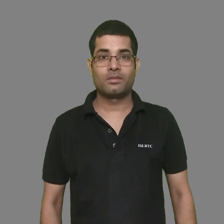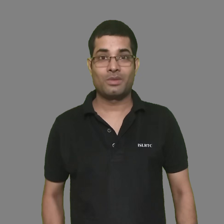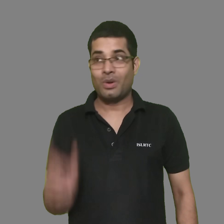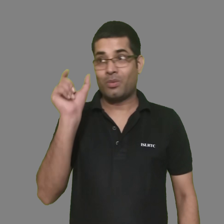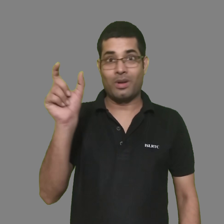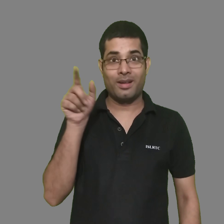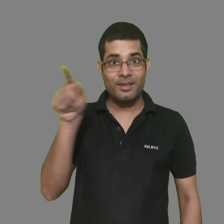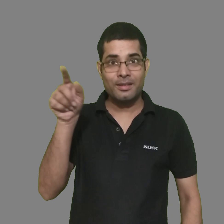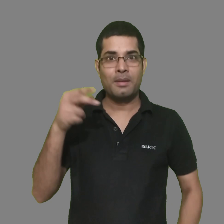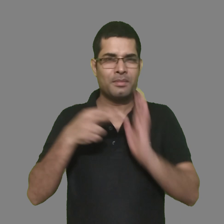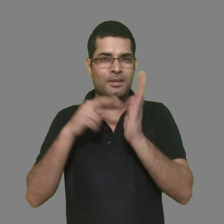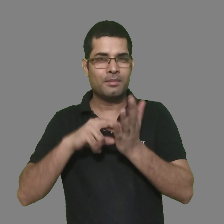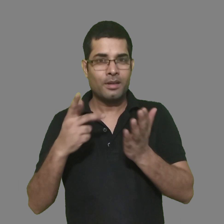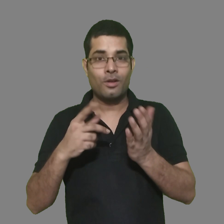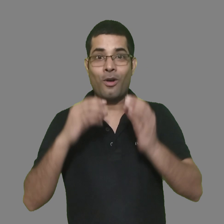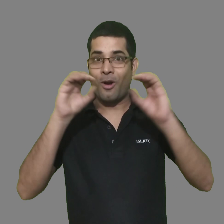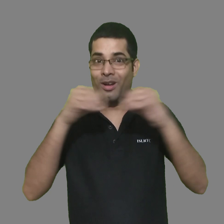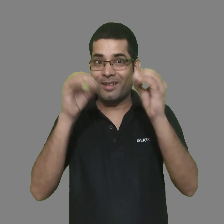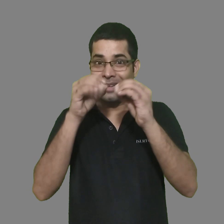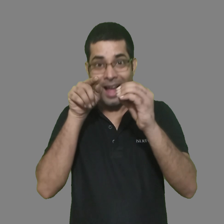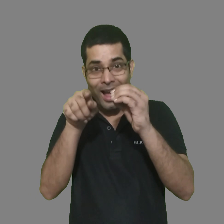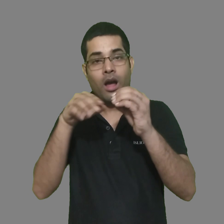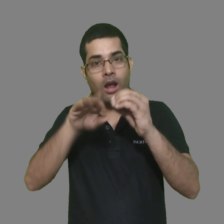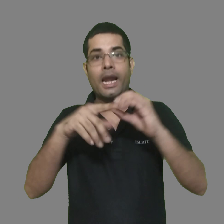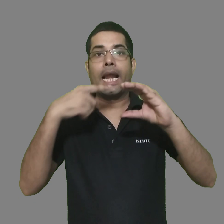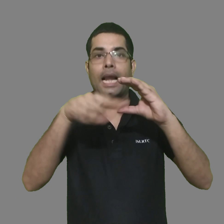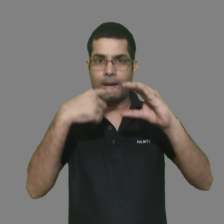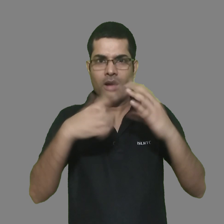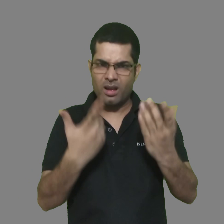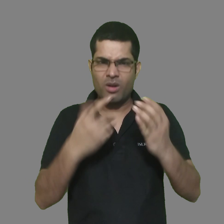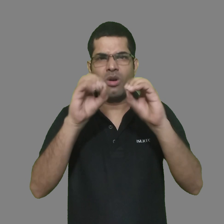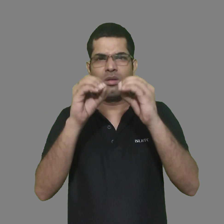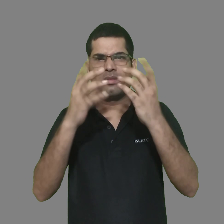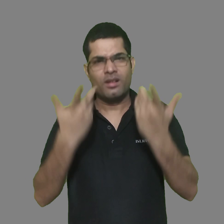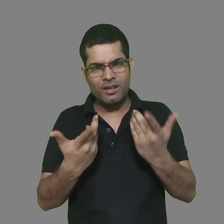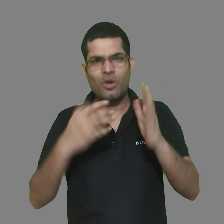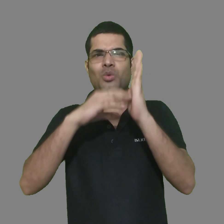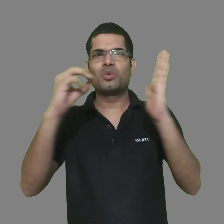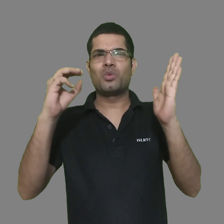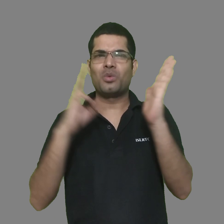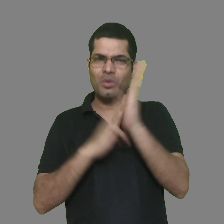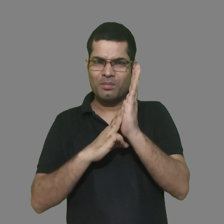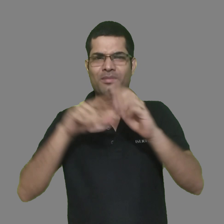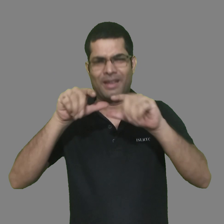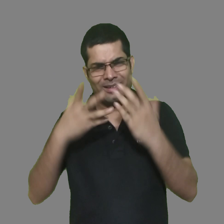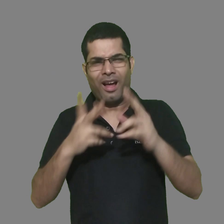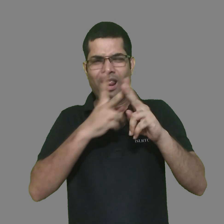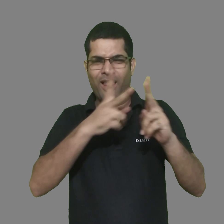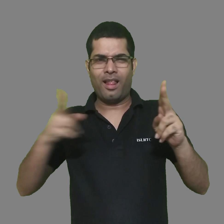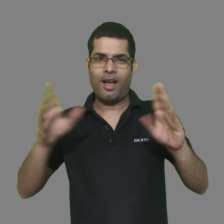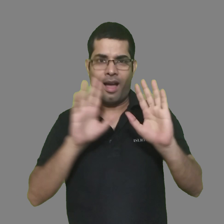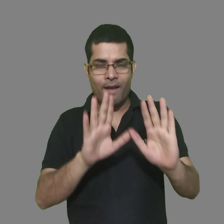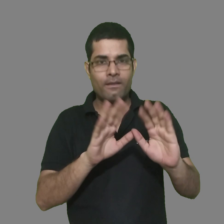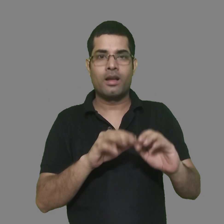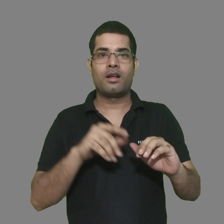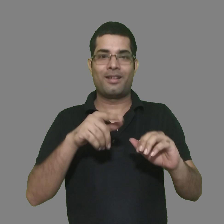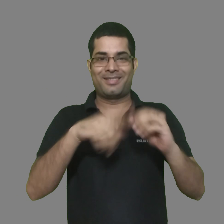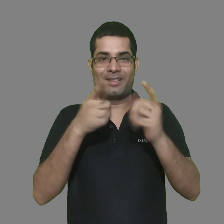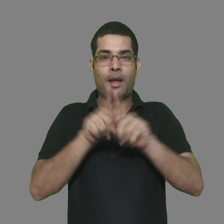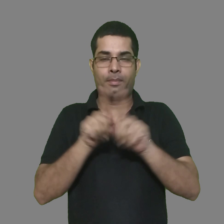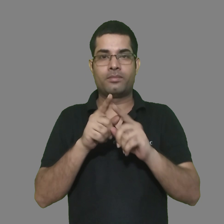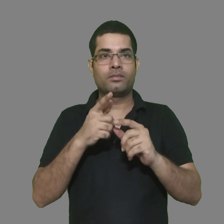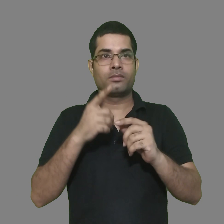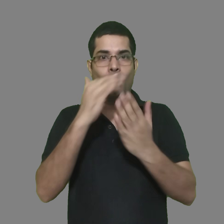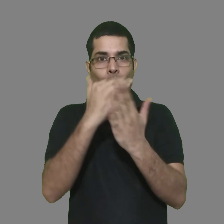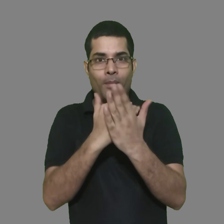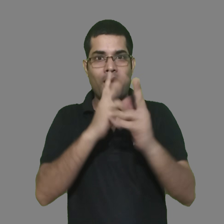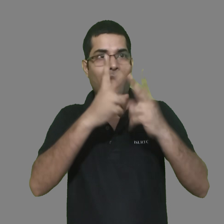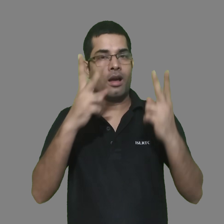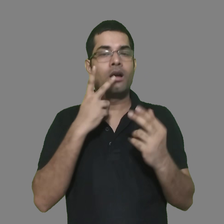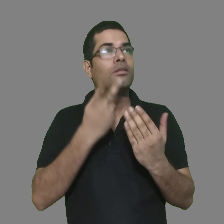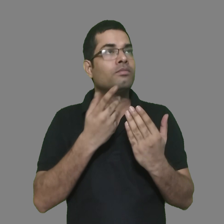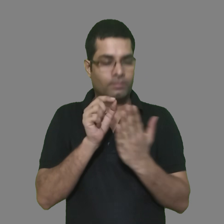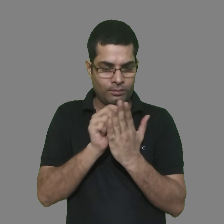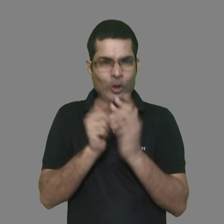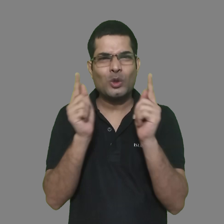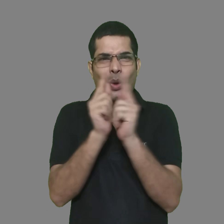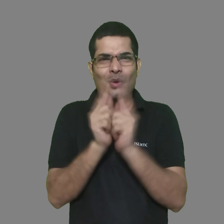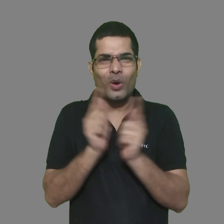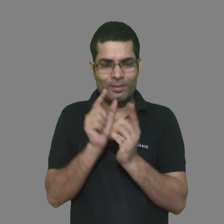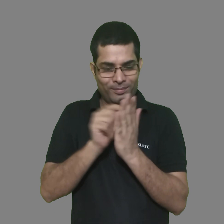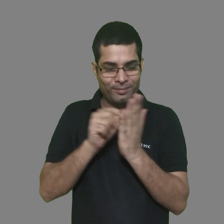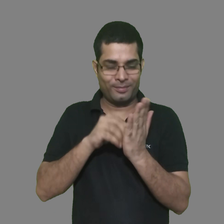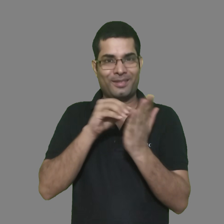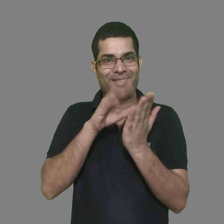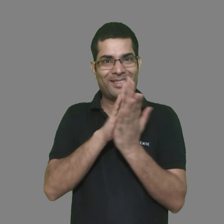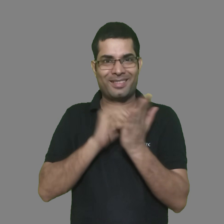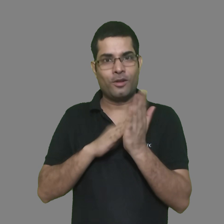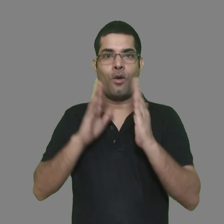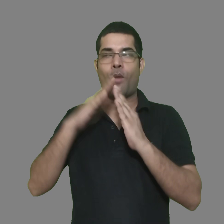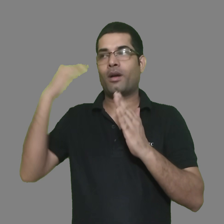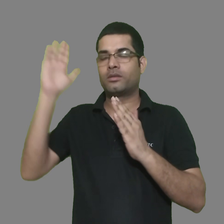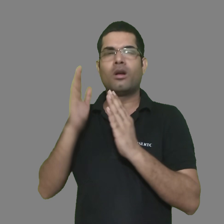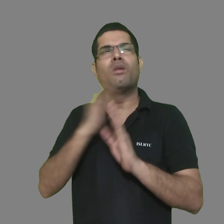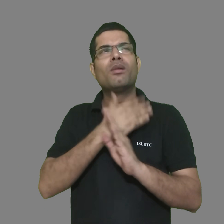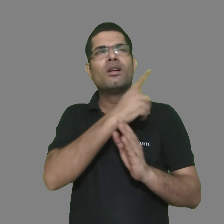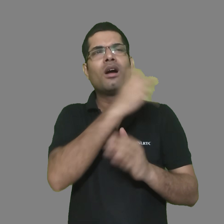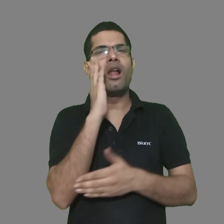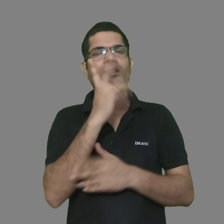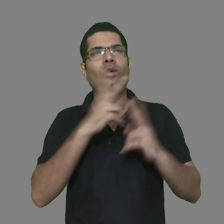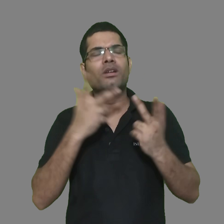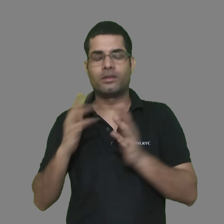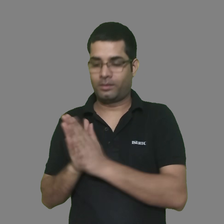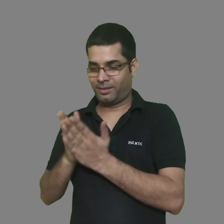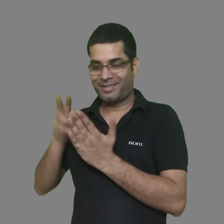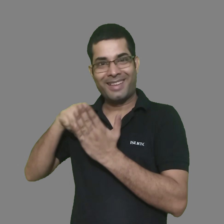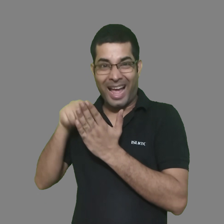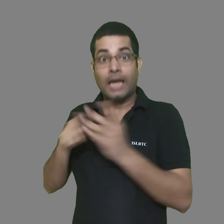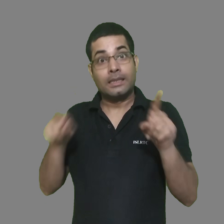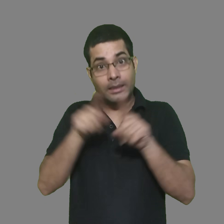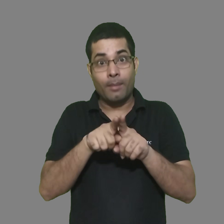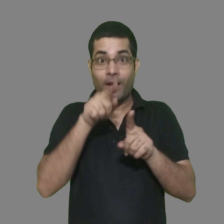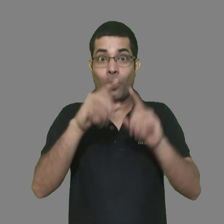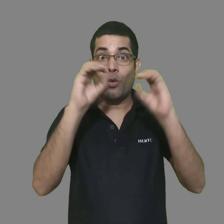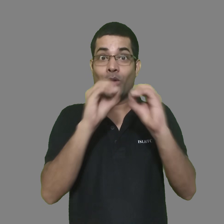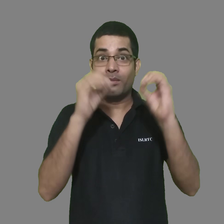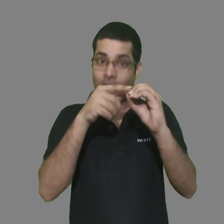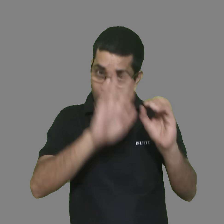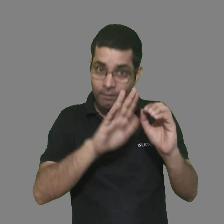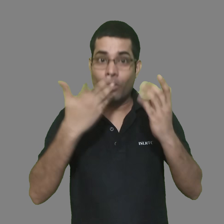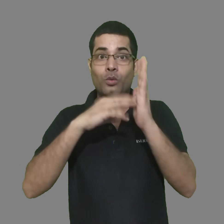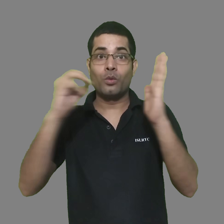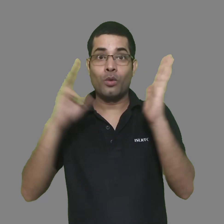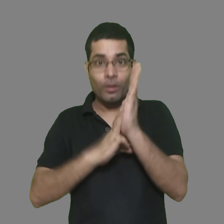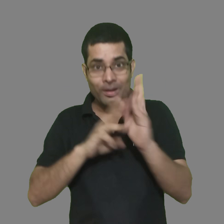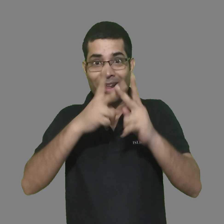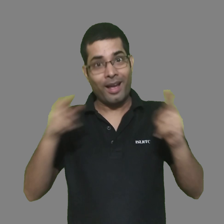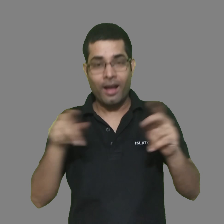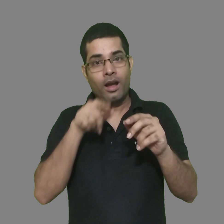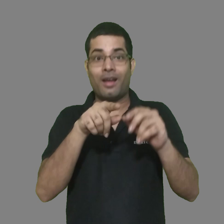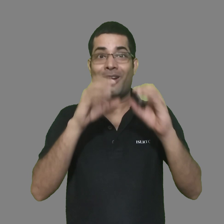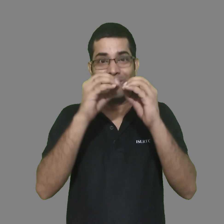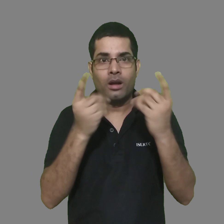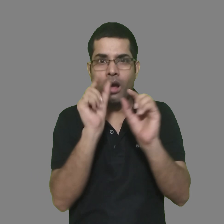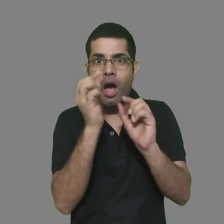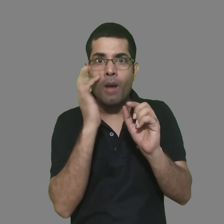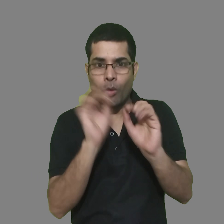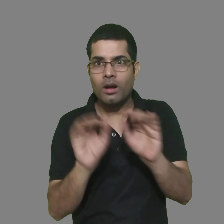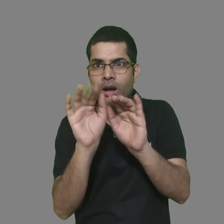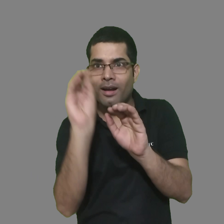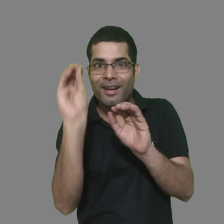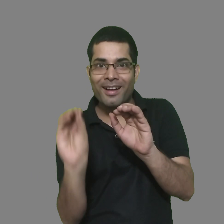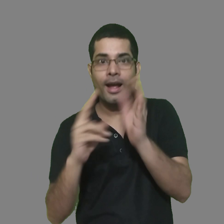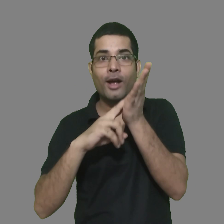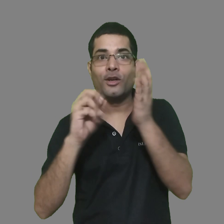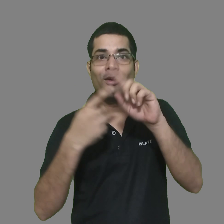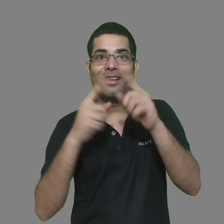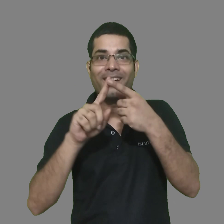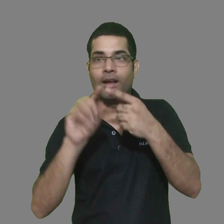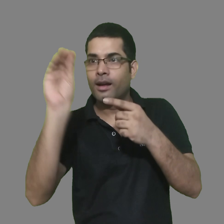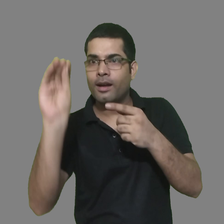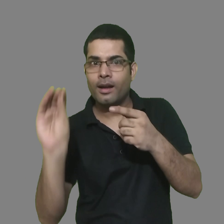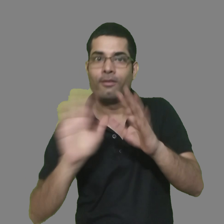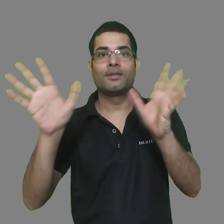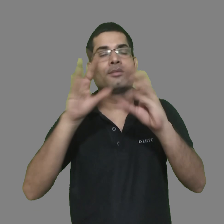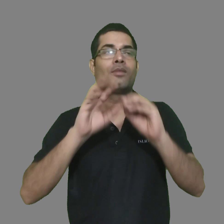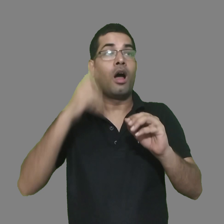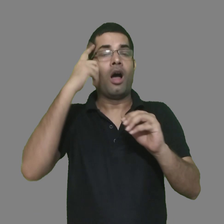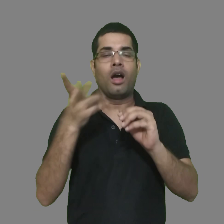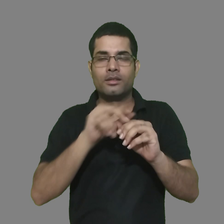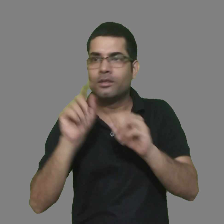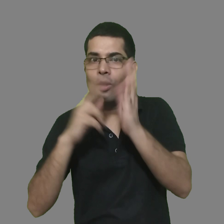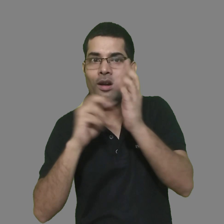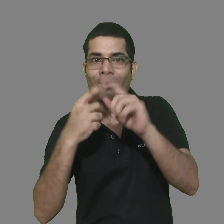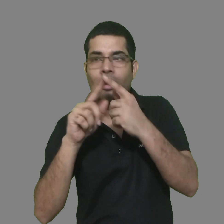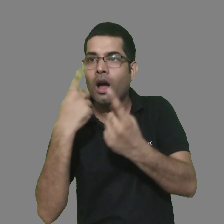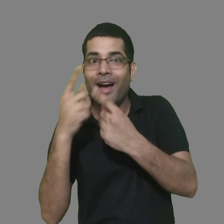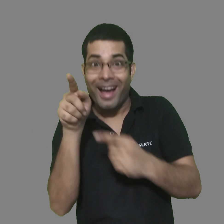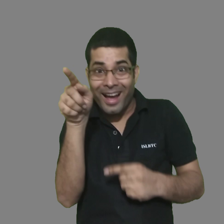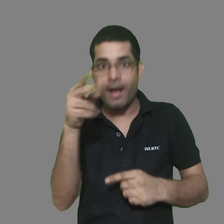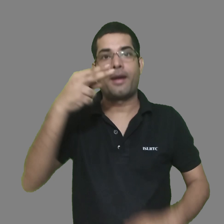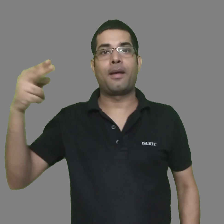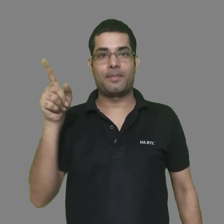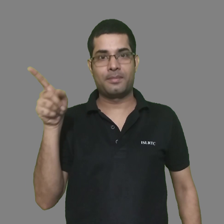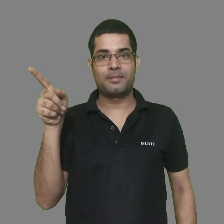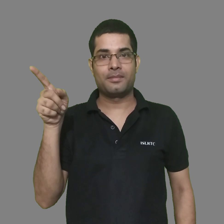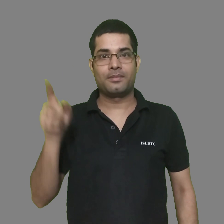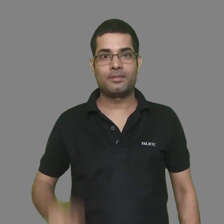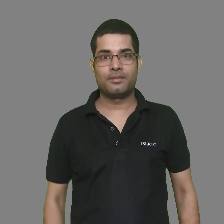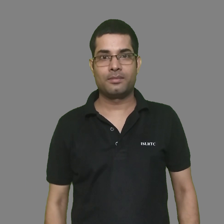Keep